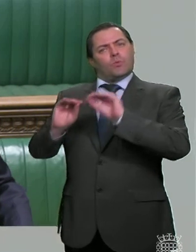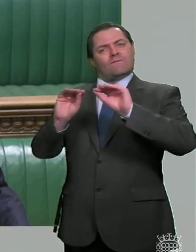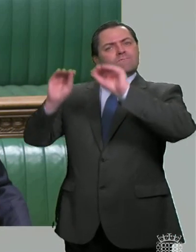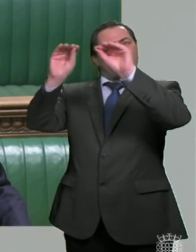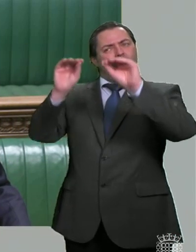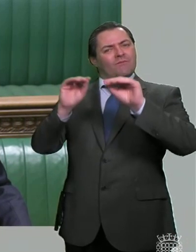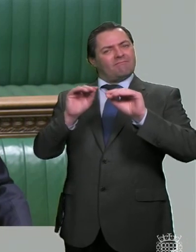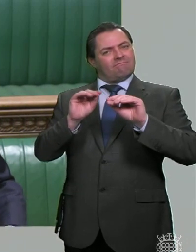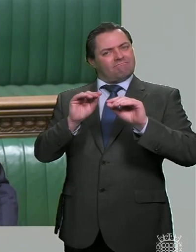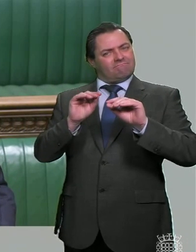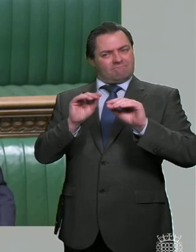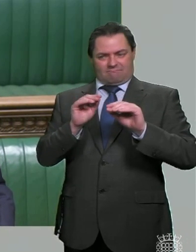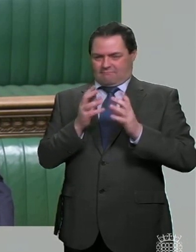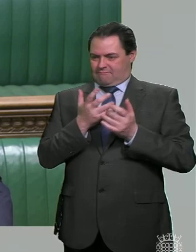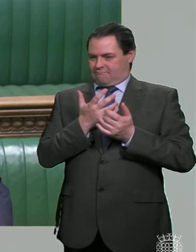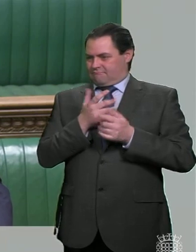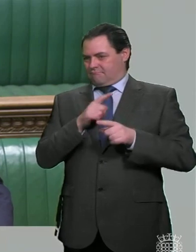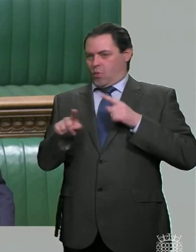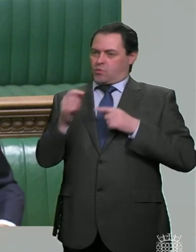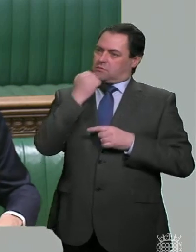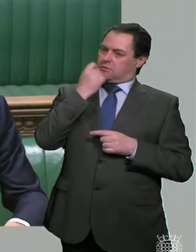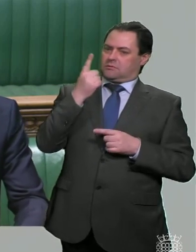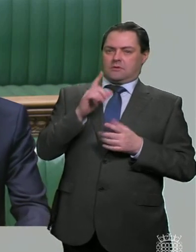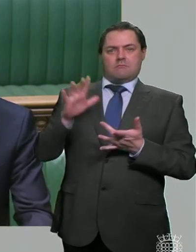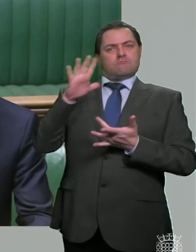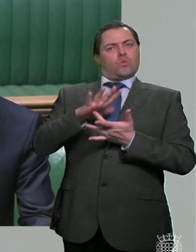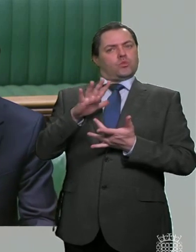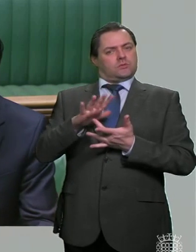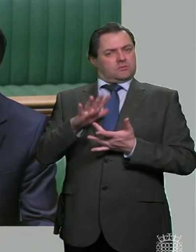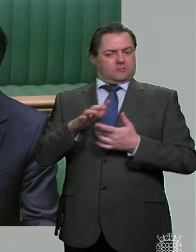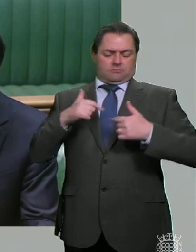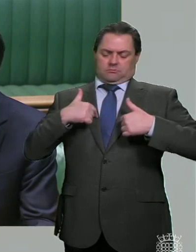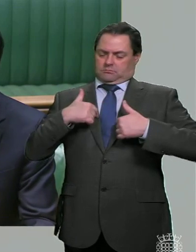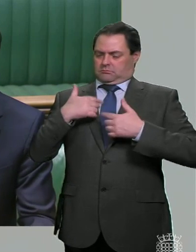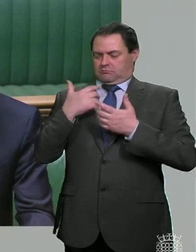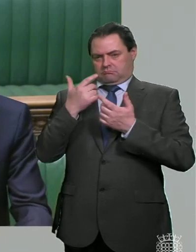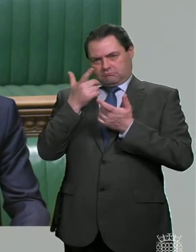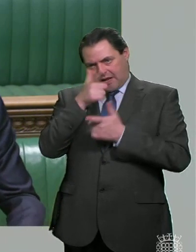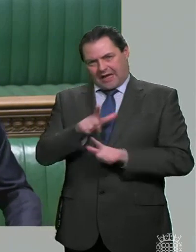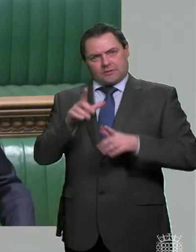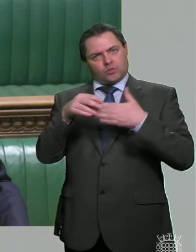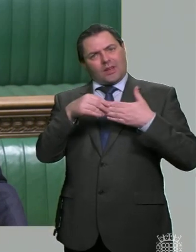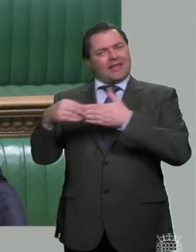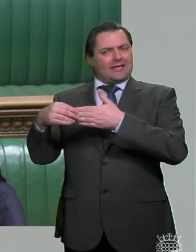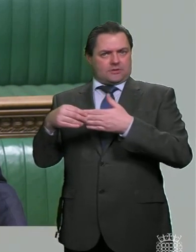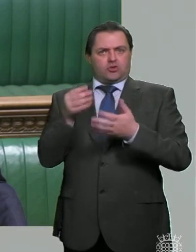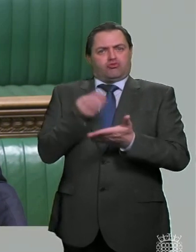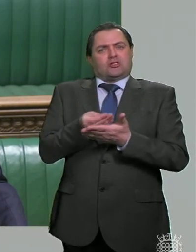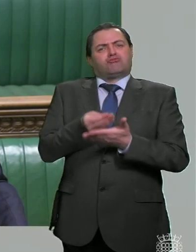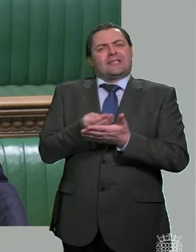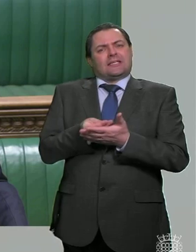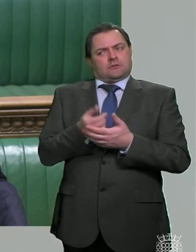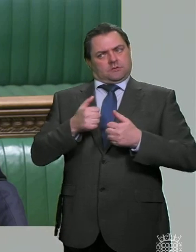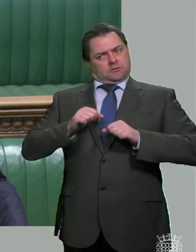Few institutions are more powerful than the one I am enormously privileged to lead—the Treasury.